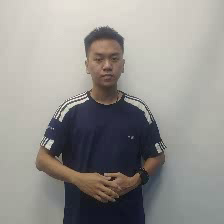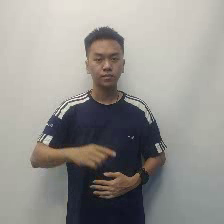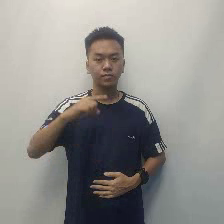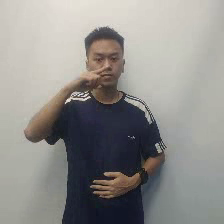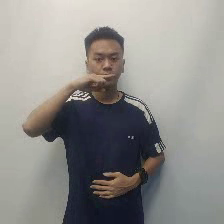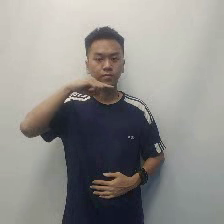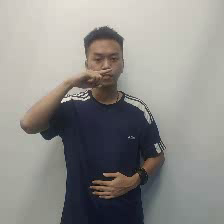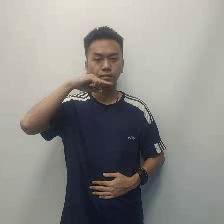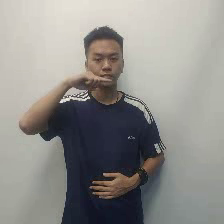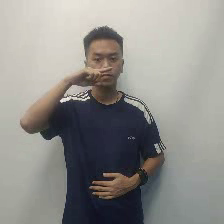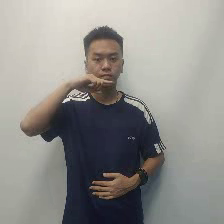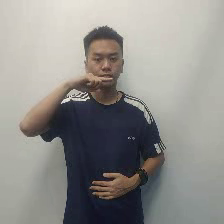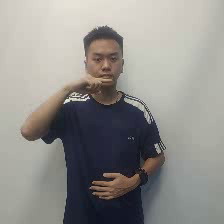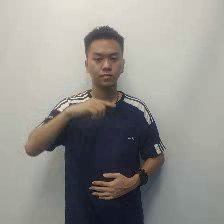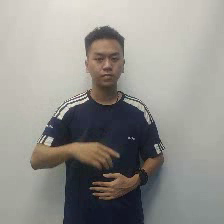Nói